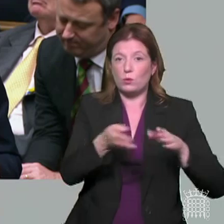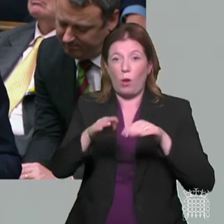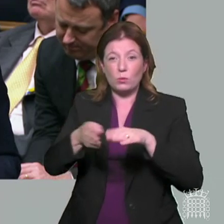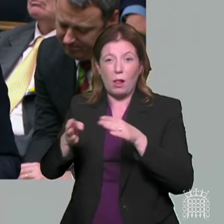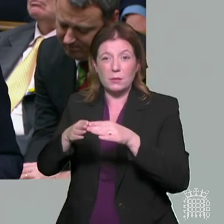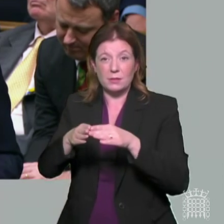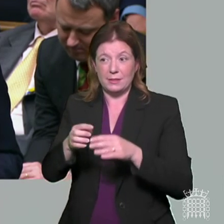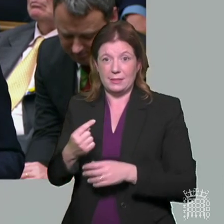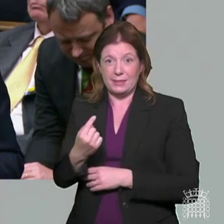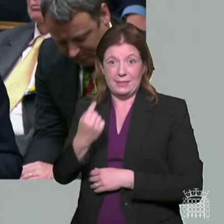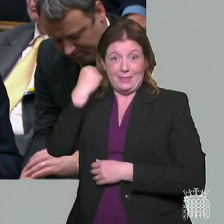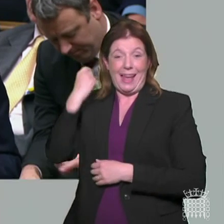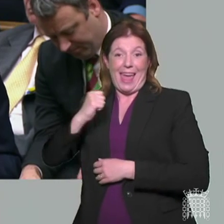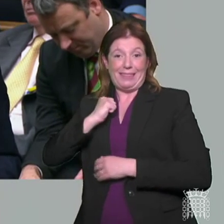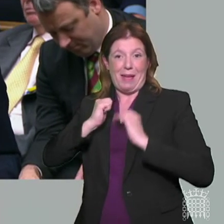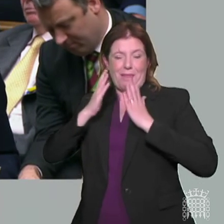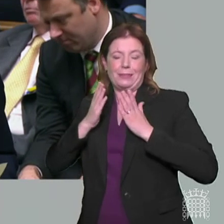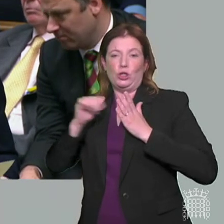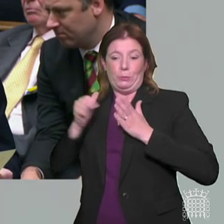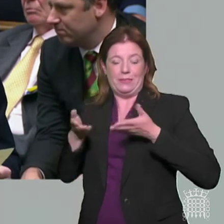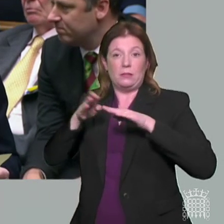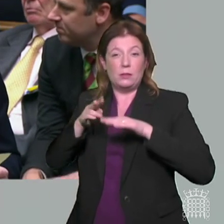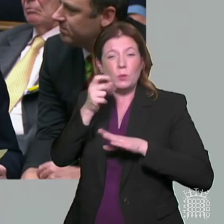The hospital is now over 20 years beyond its original life expectancy.